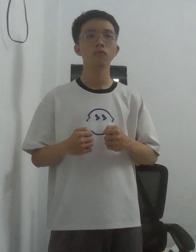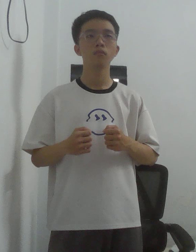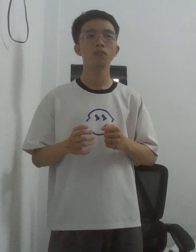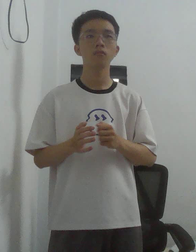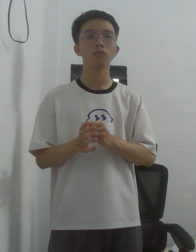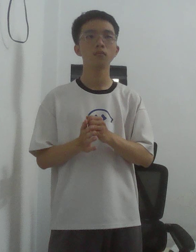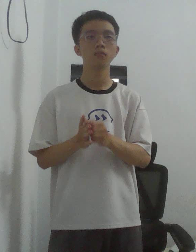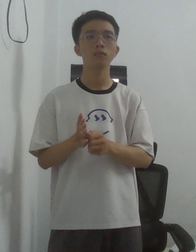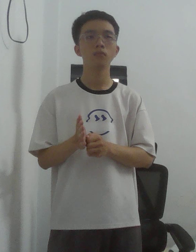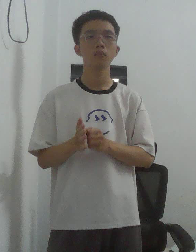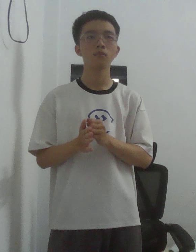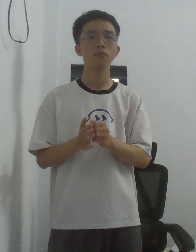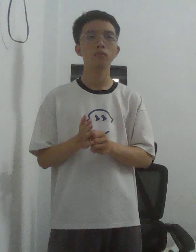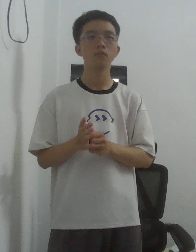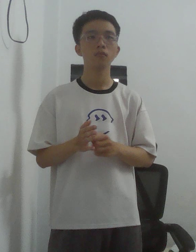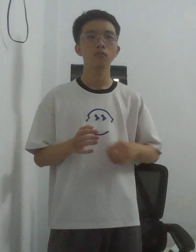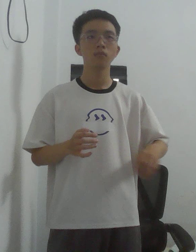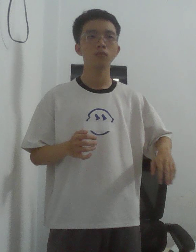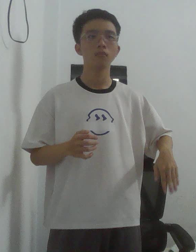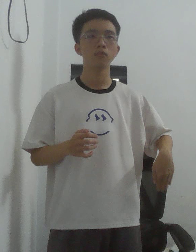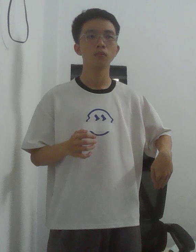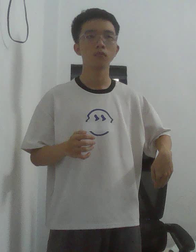thang sau